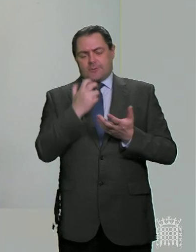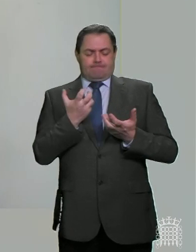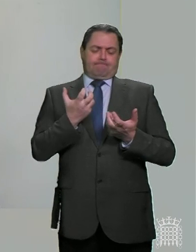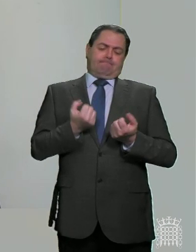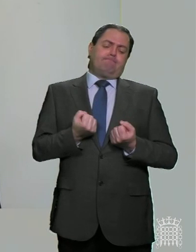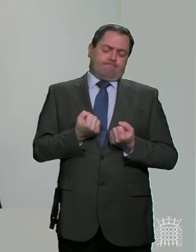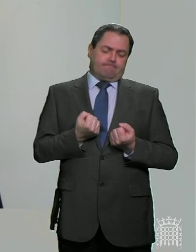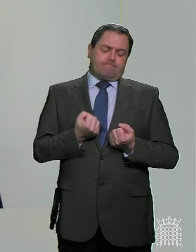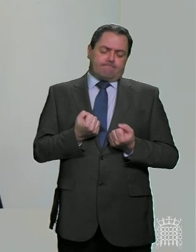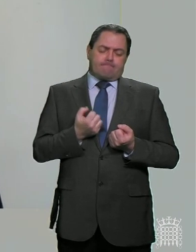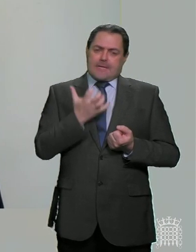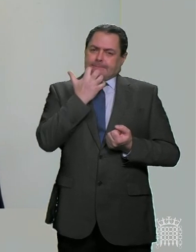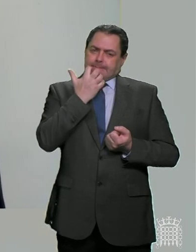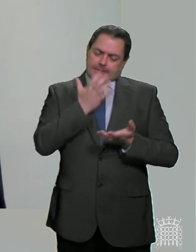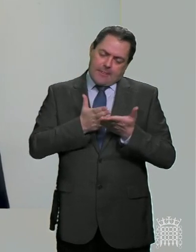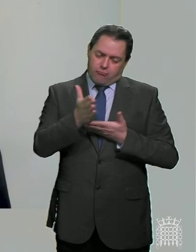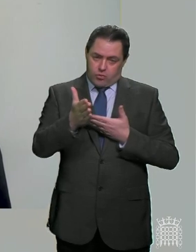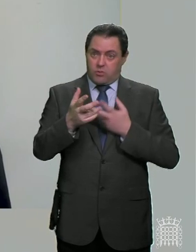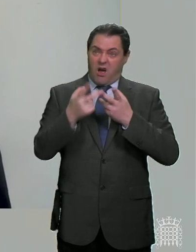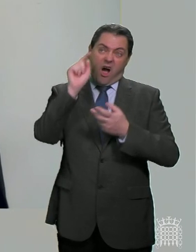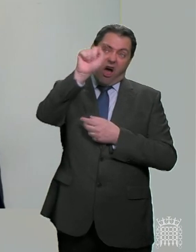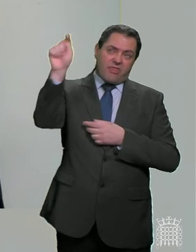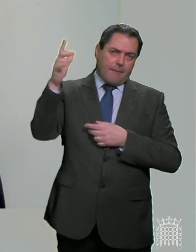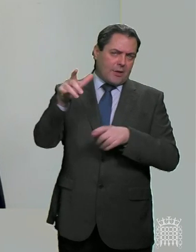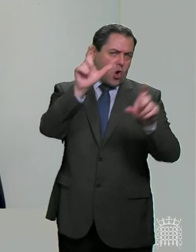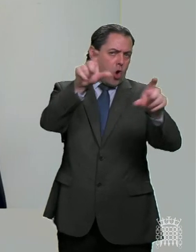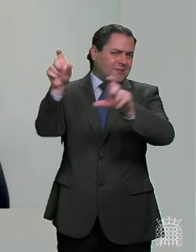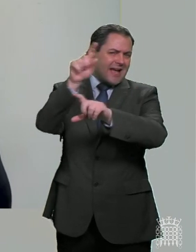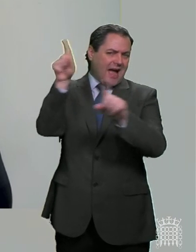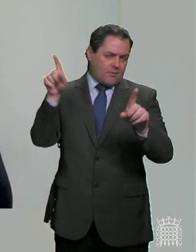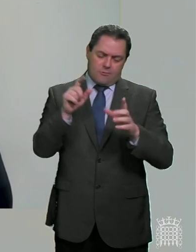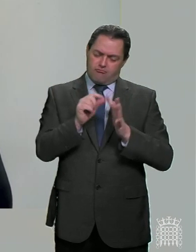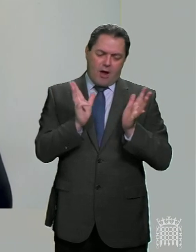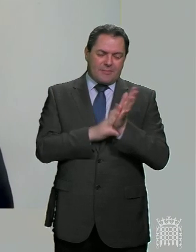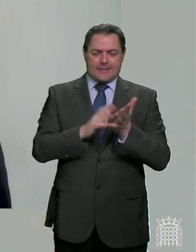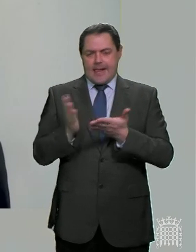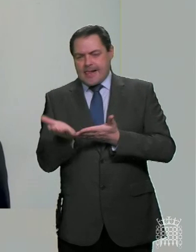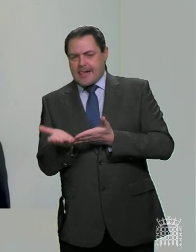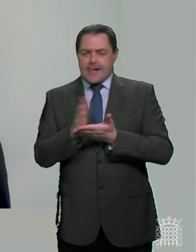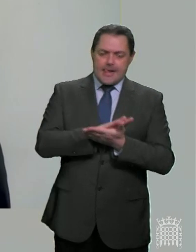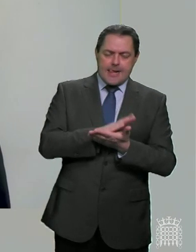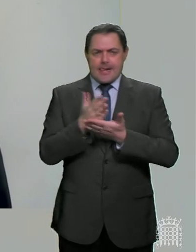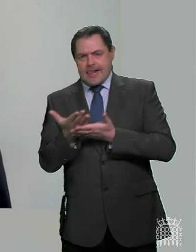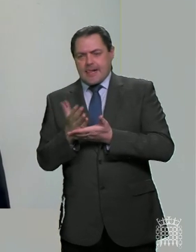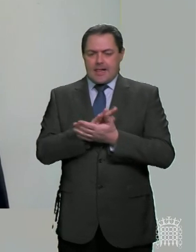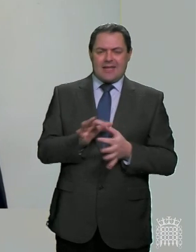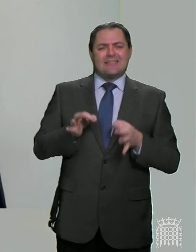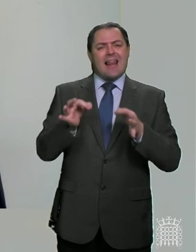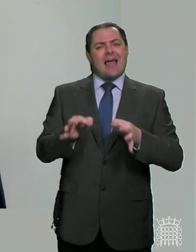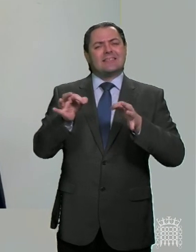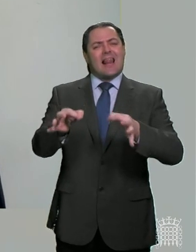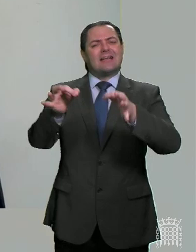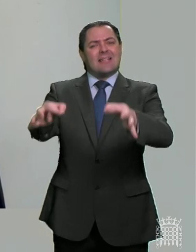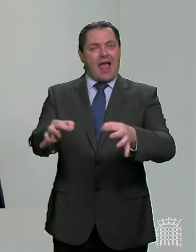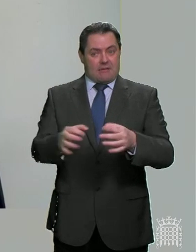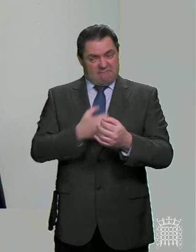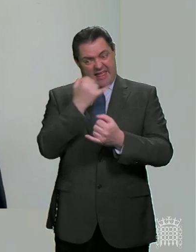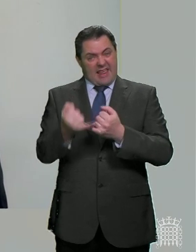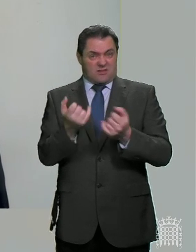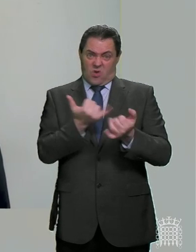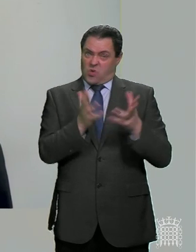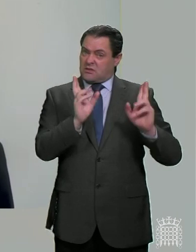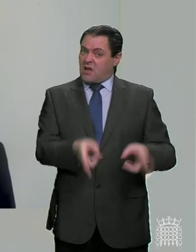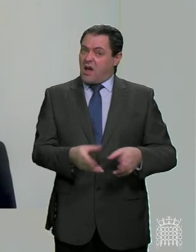Others acted decisively with lockdowns, but the Prime Minister dithered and delayed, with deadly consequences.